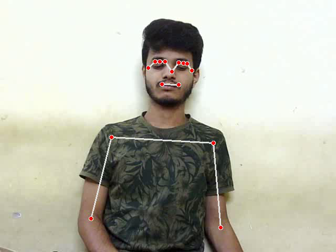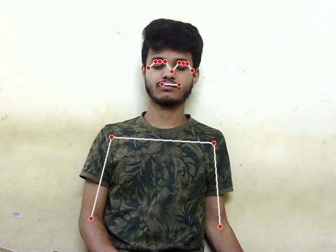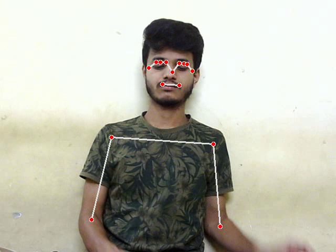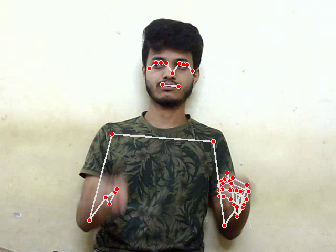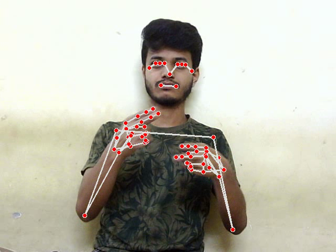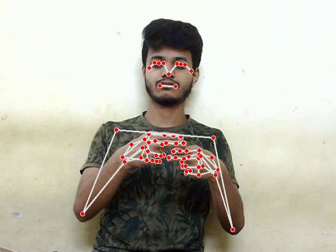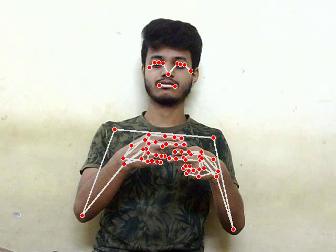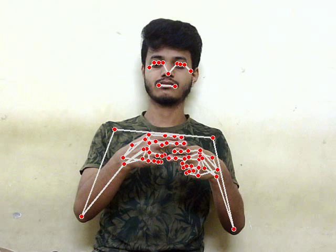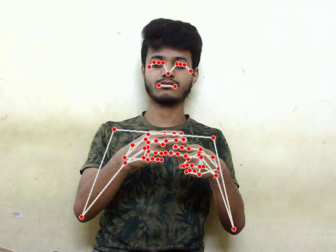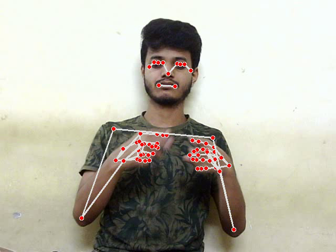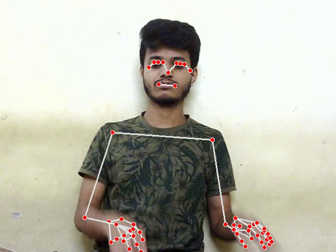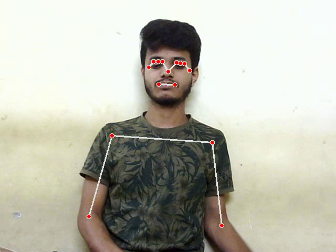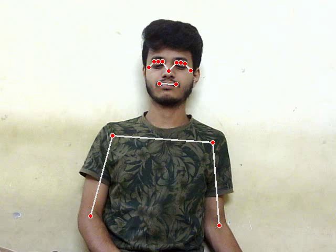name